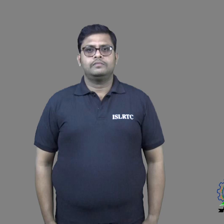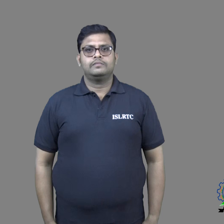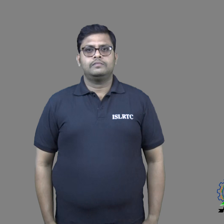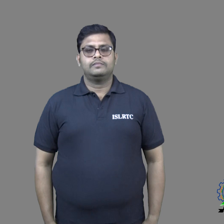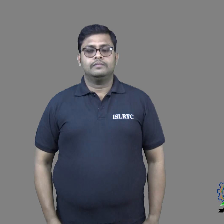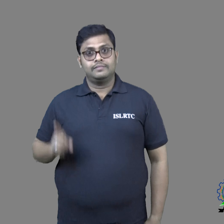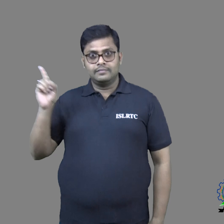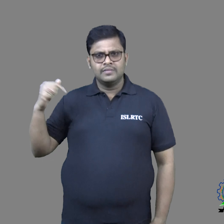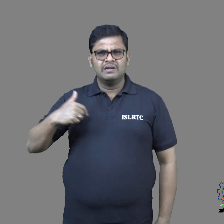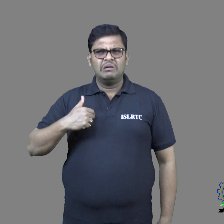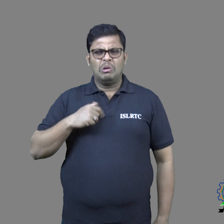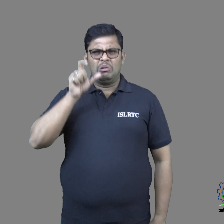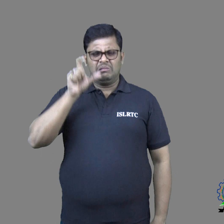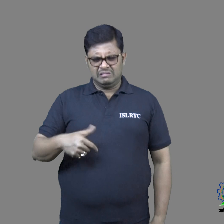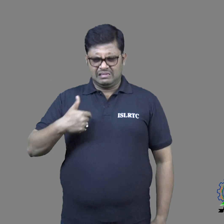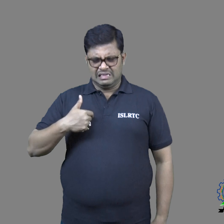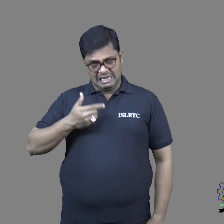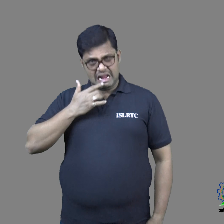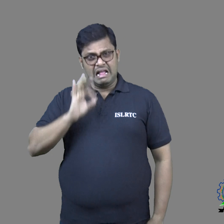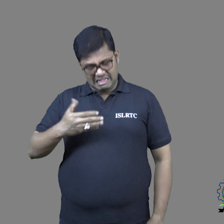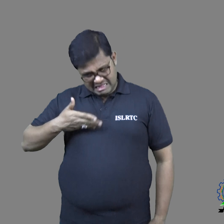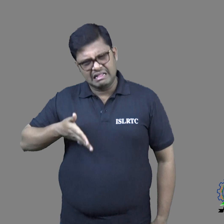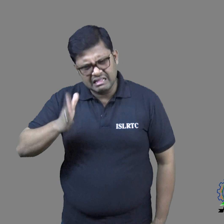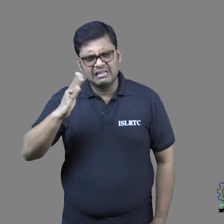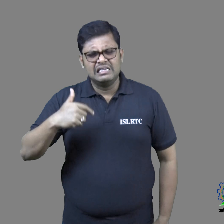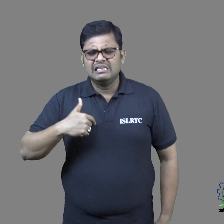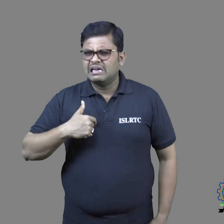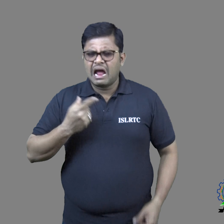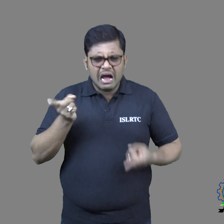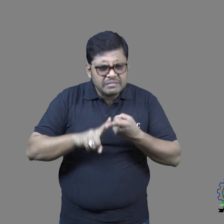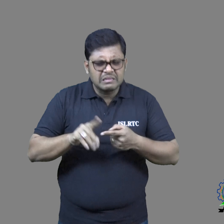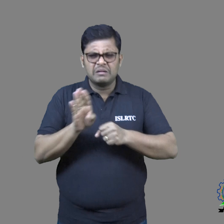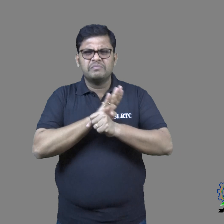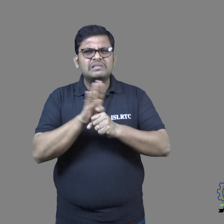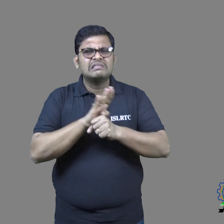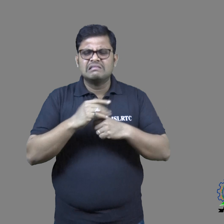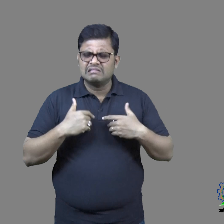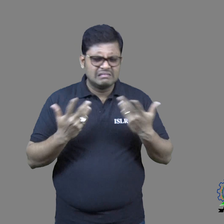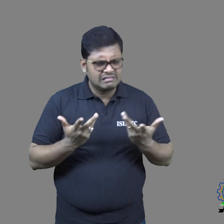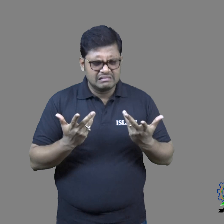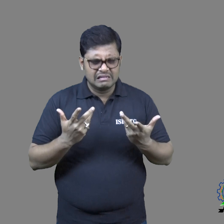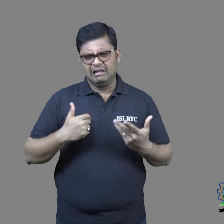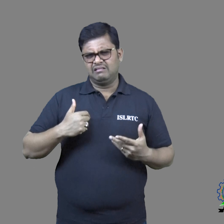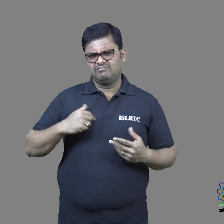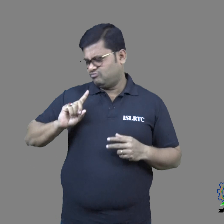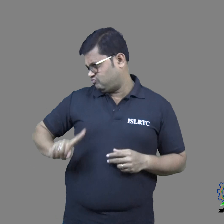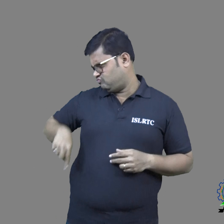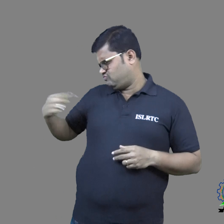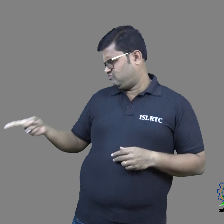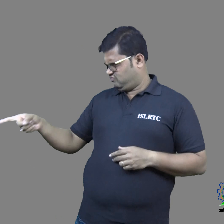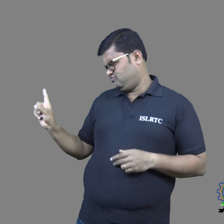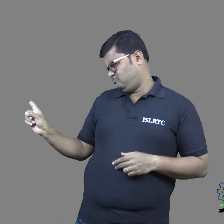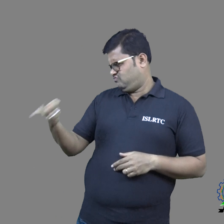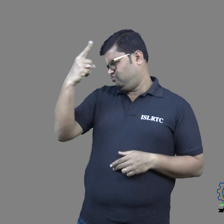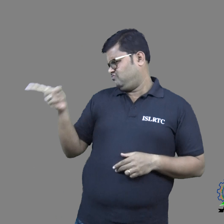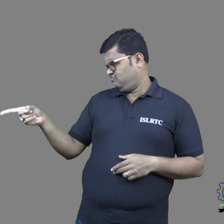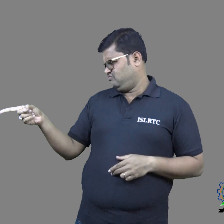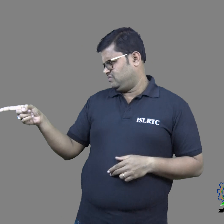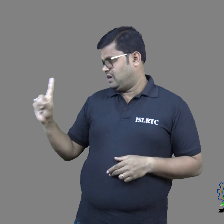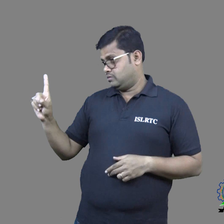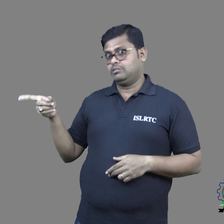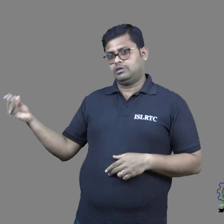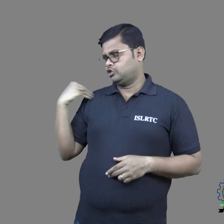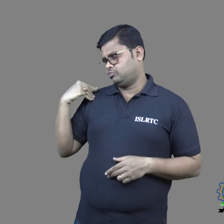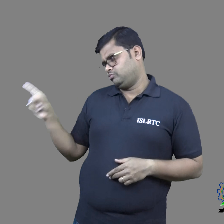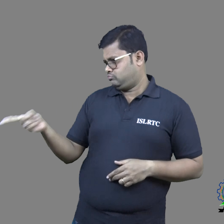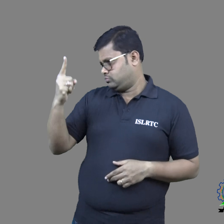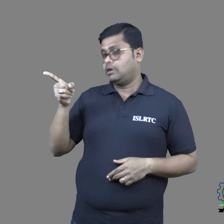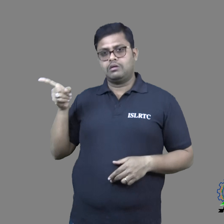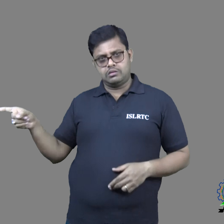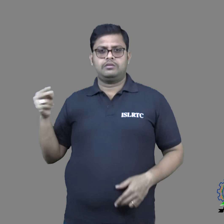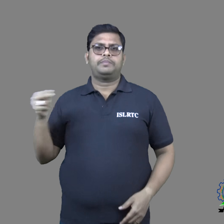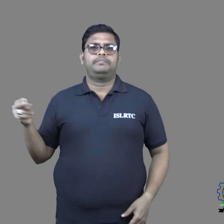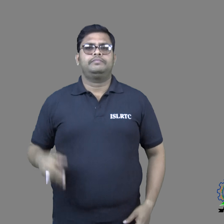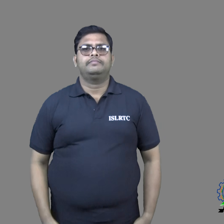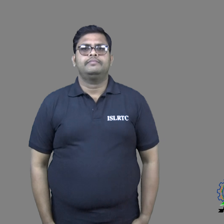Delegation